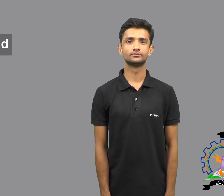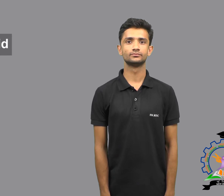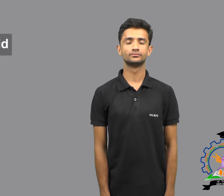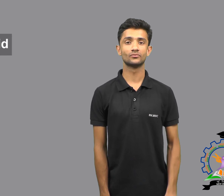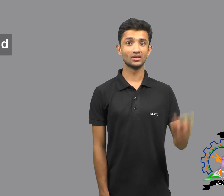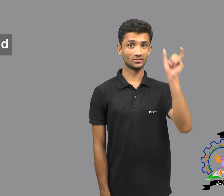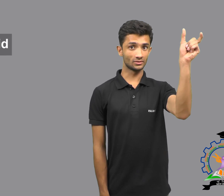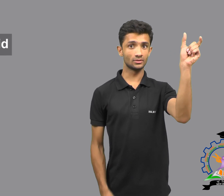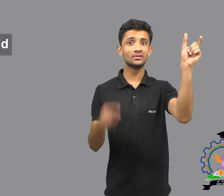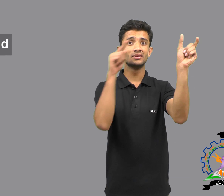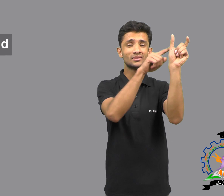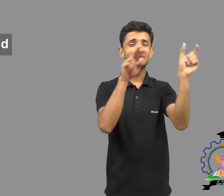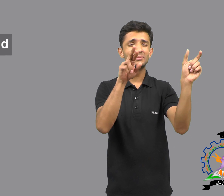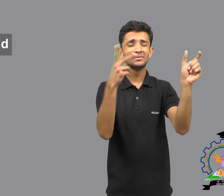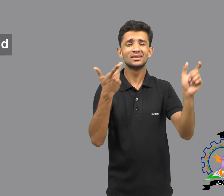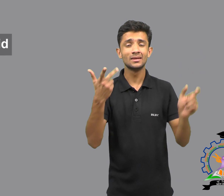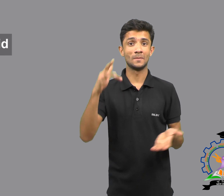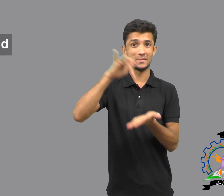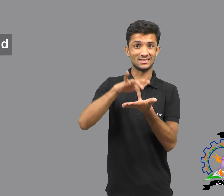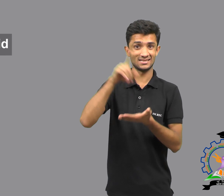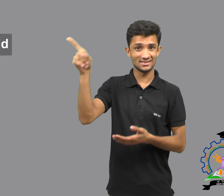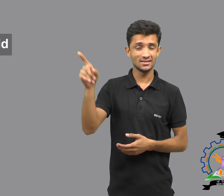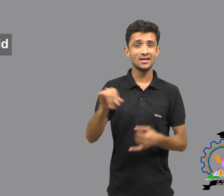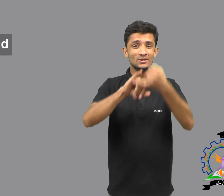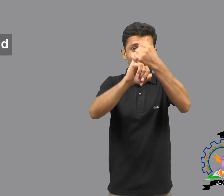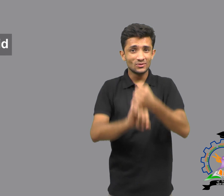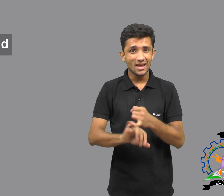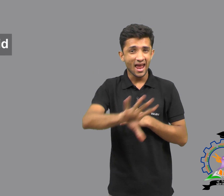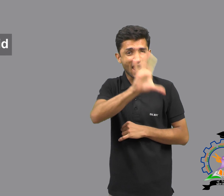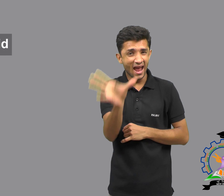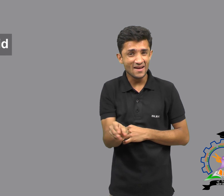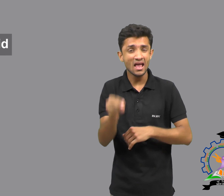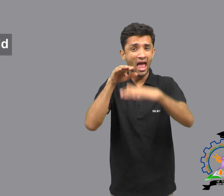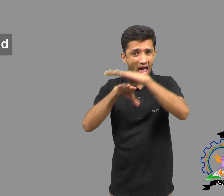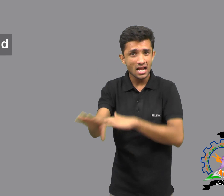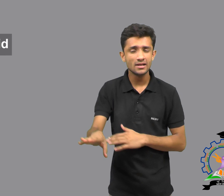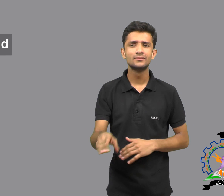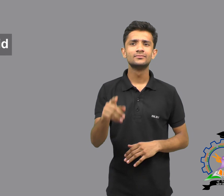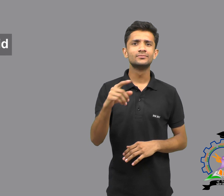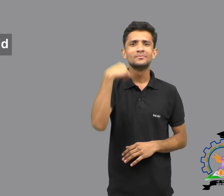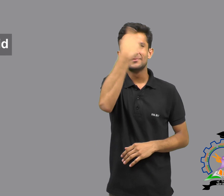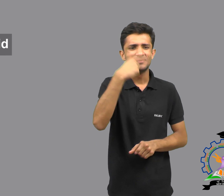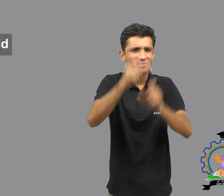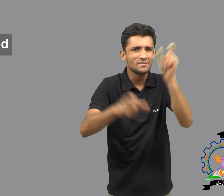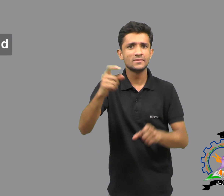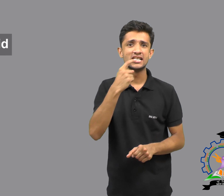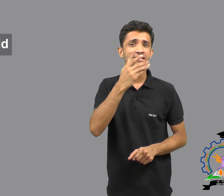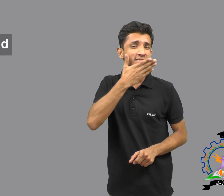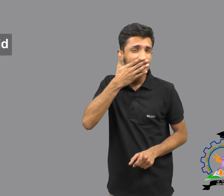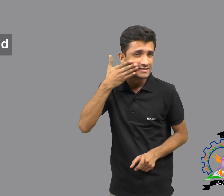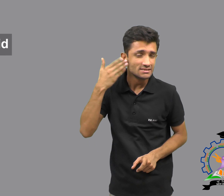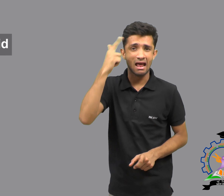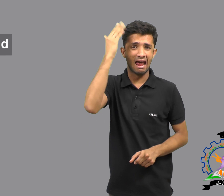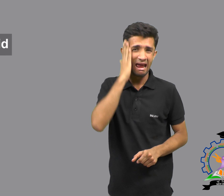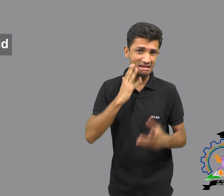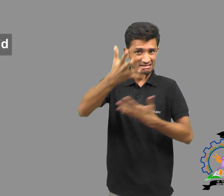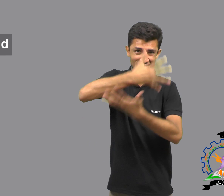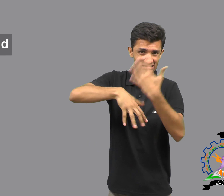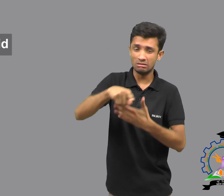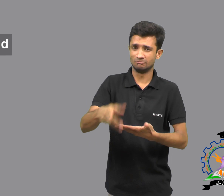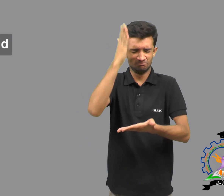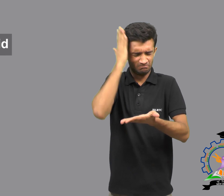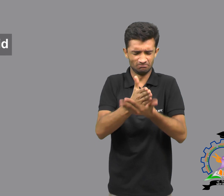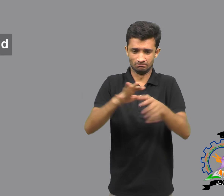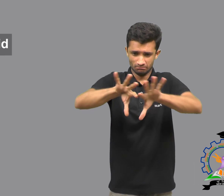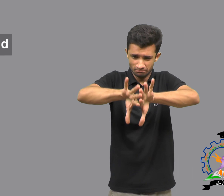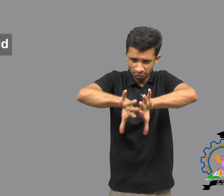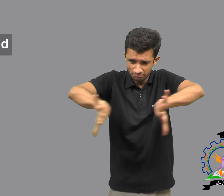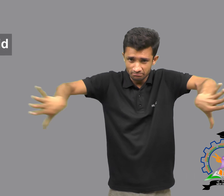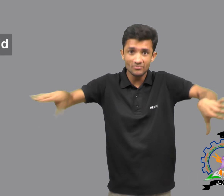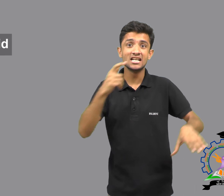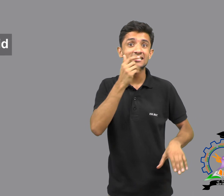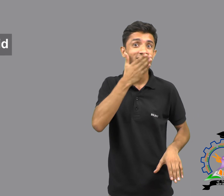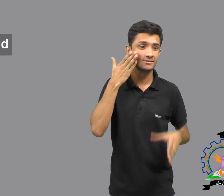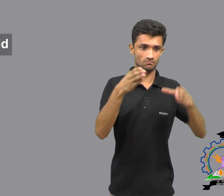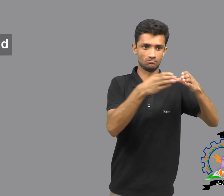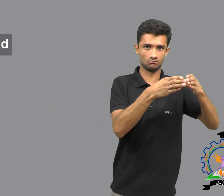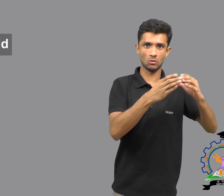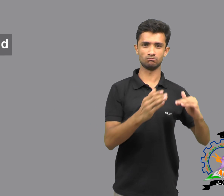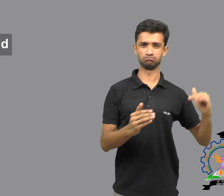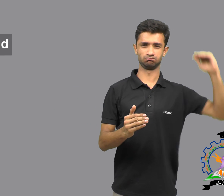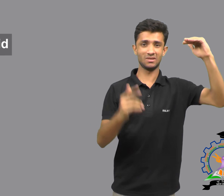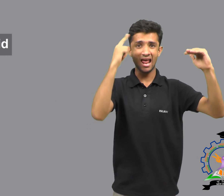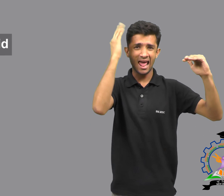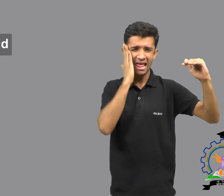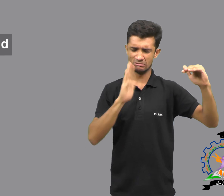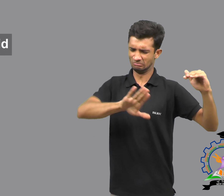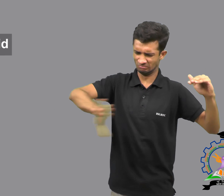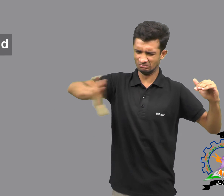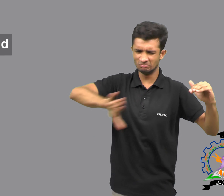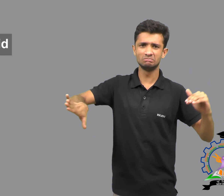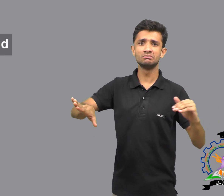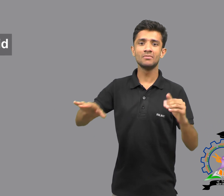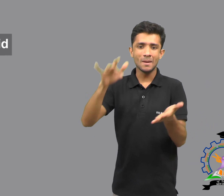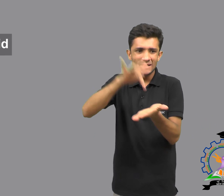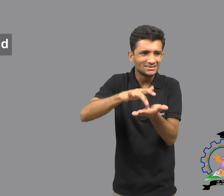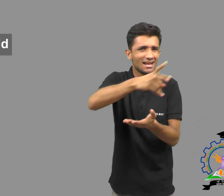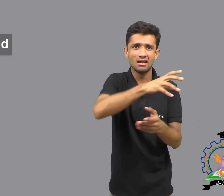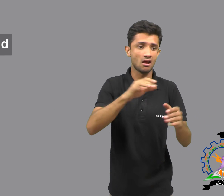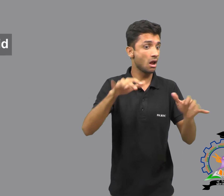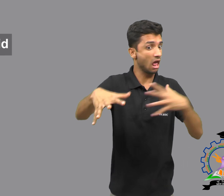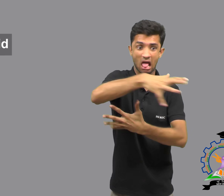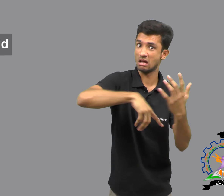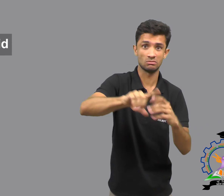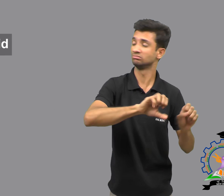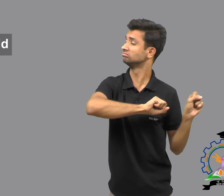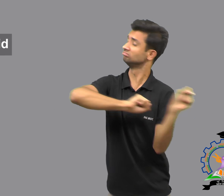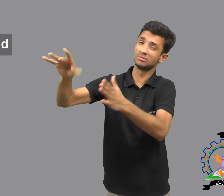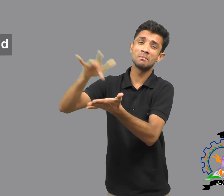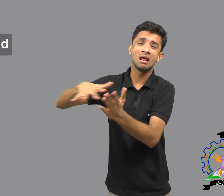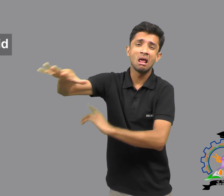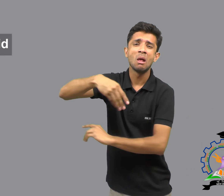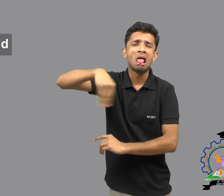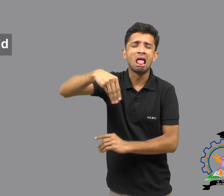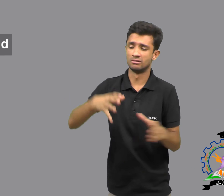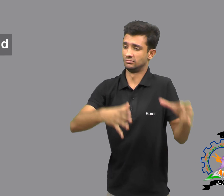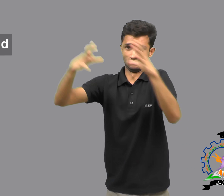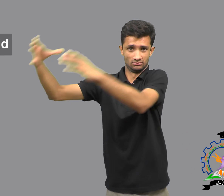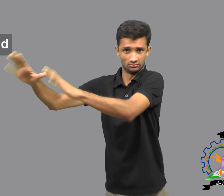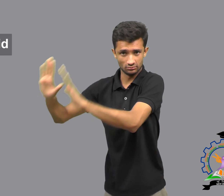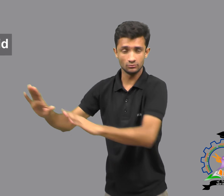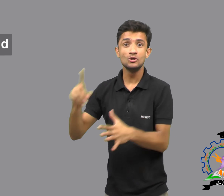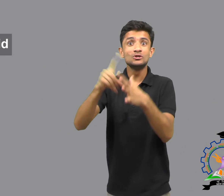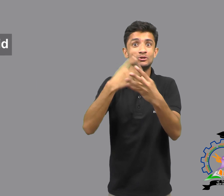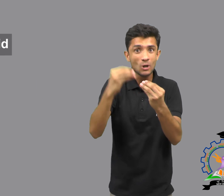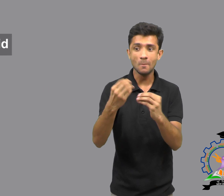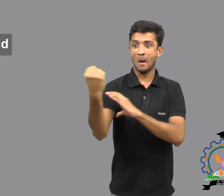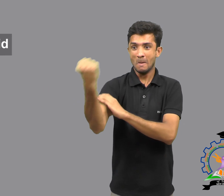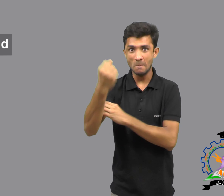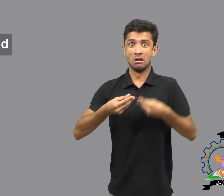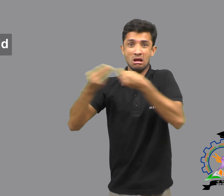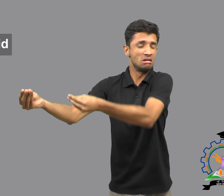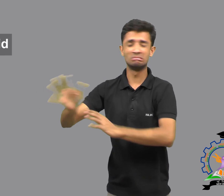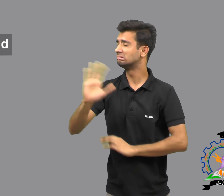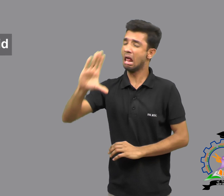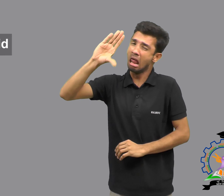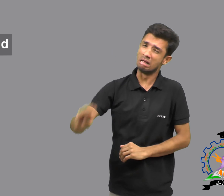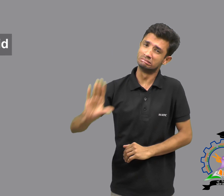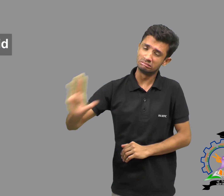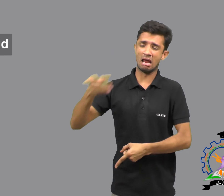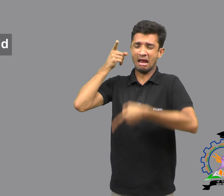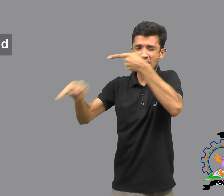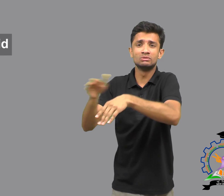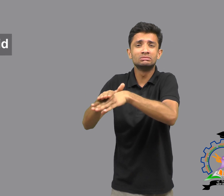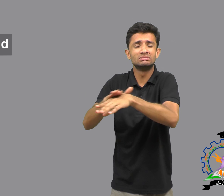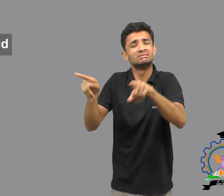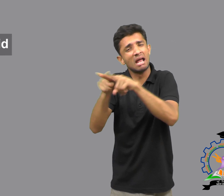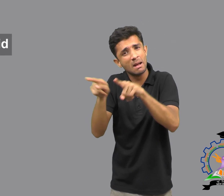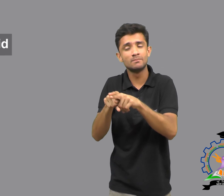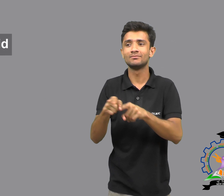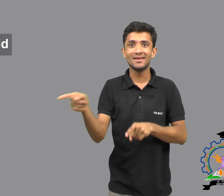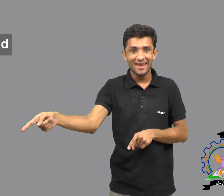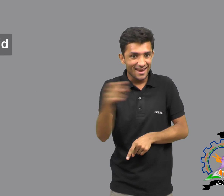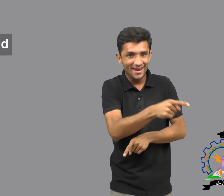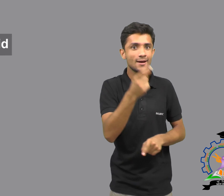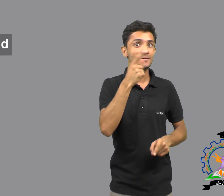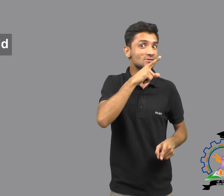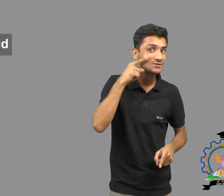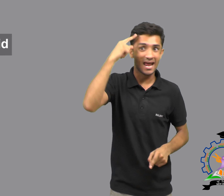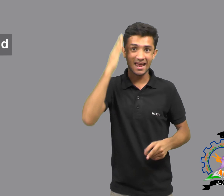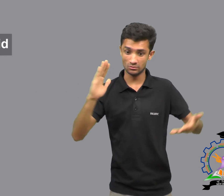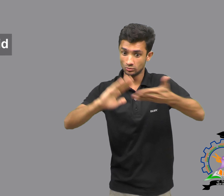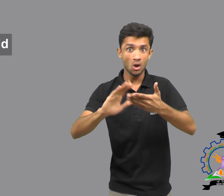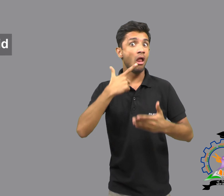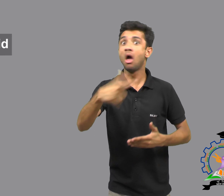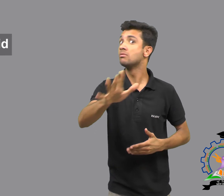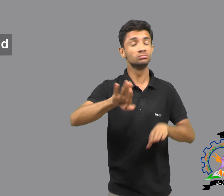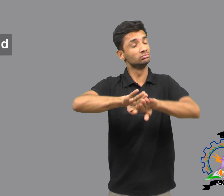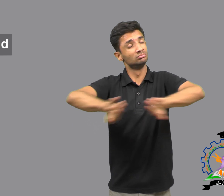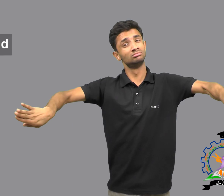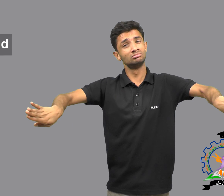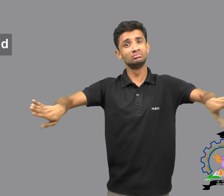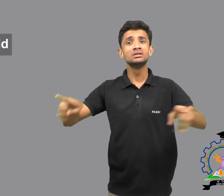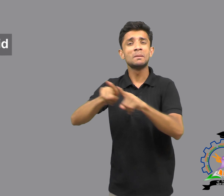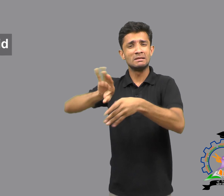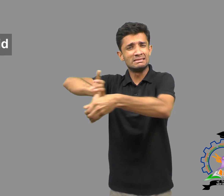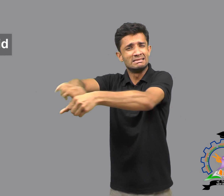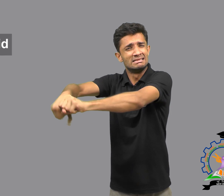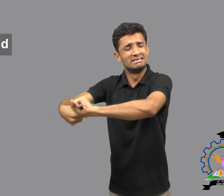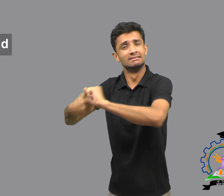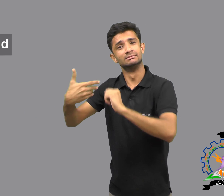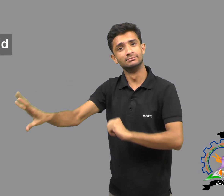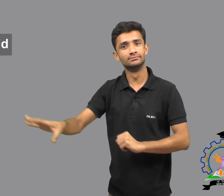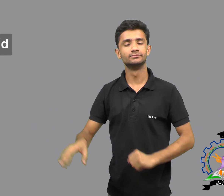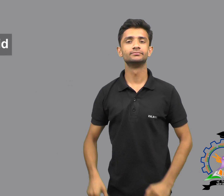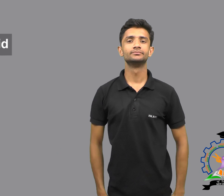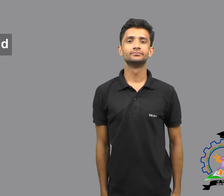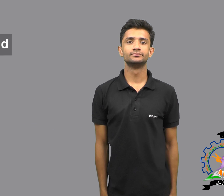Apartheid